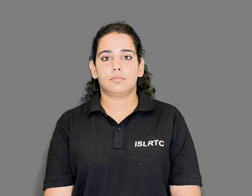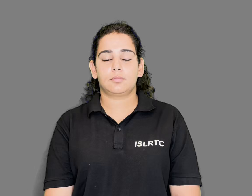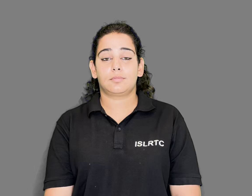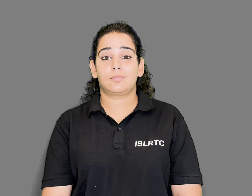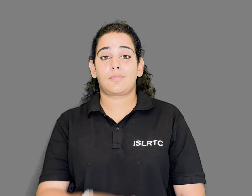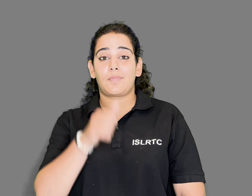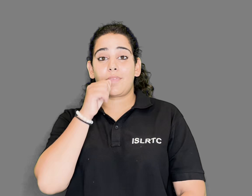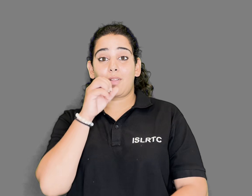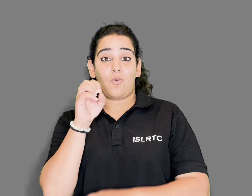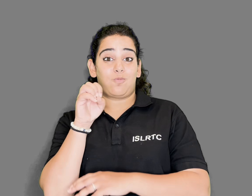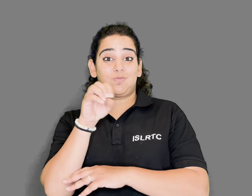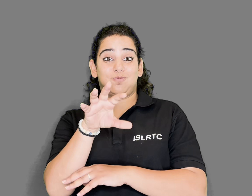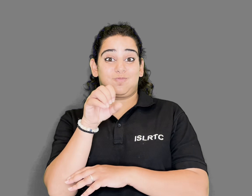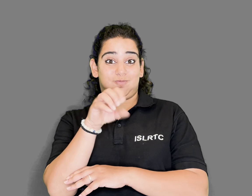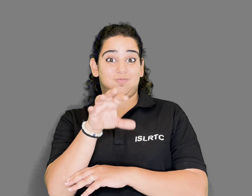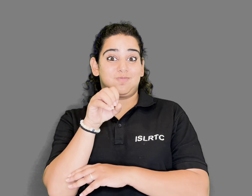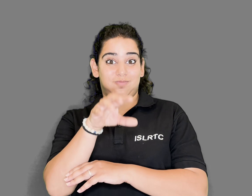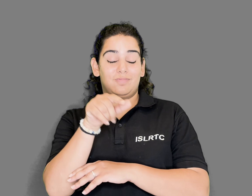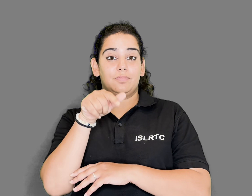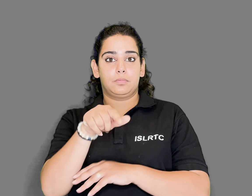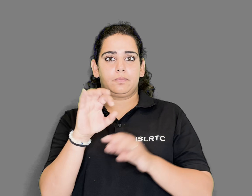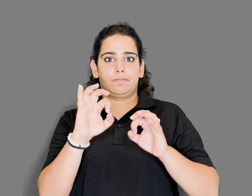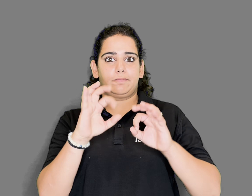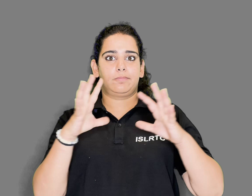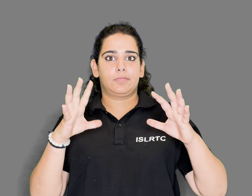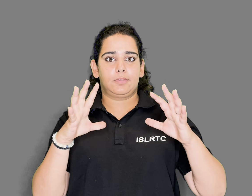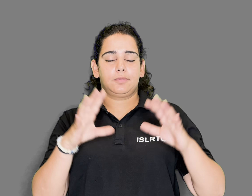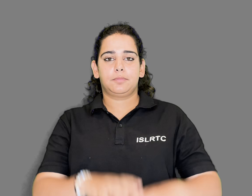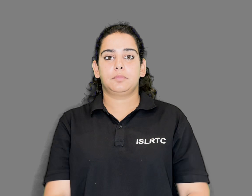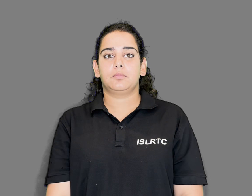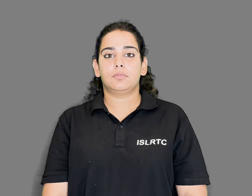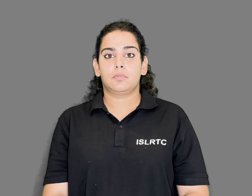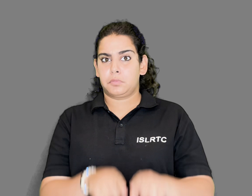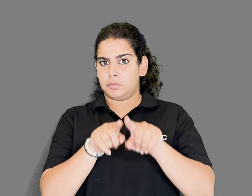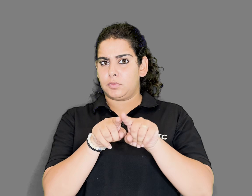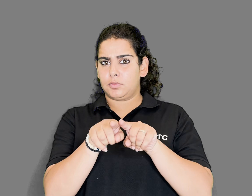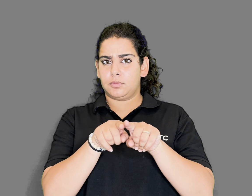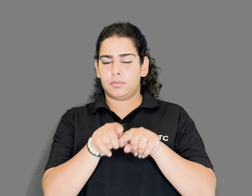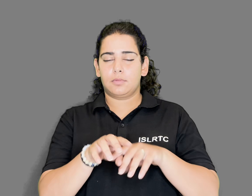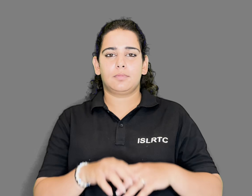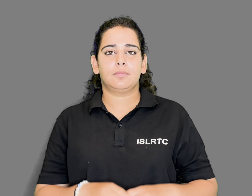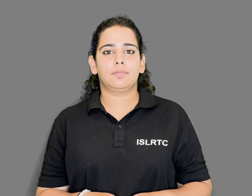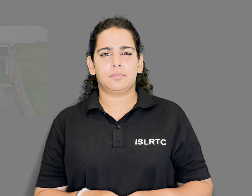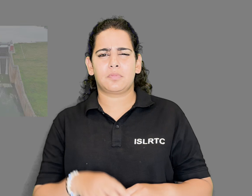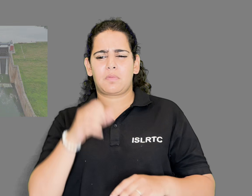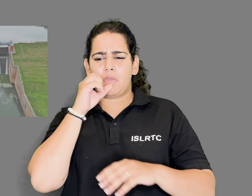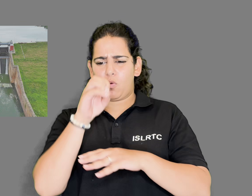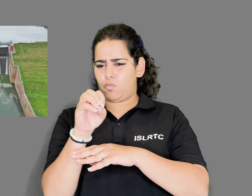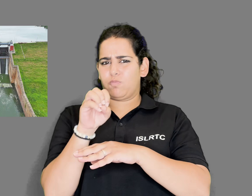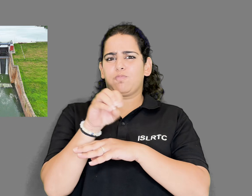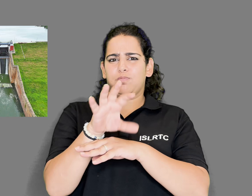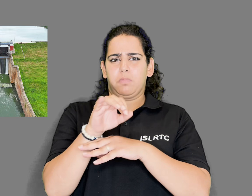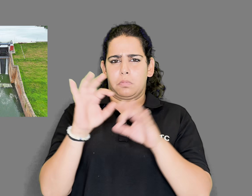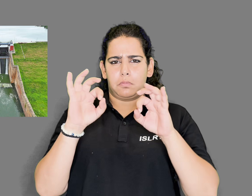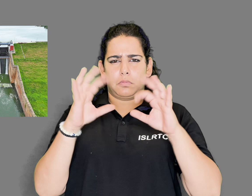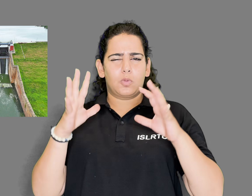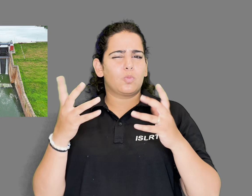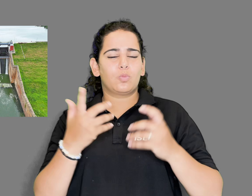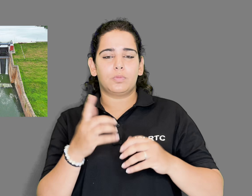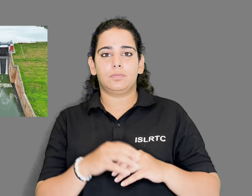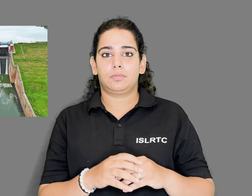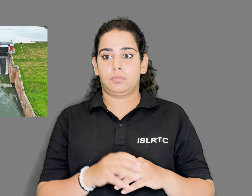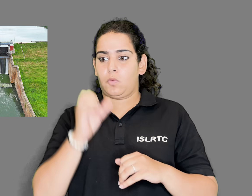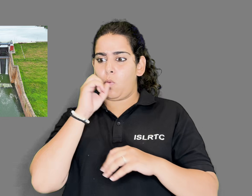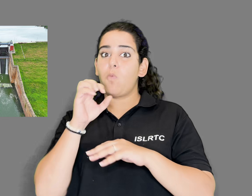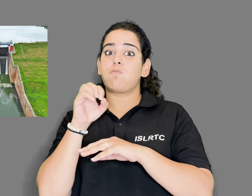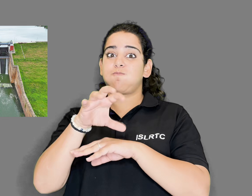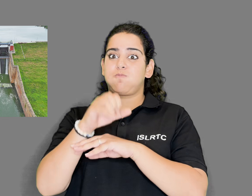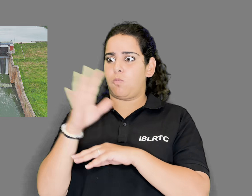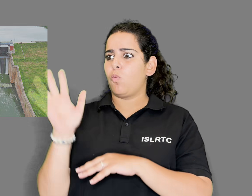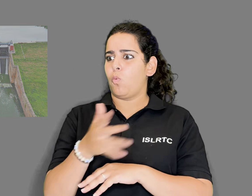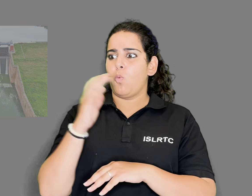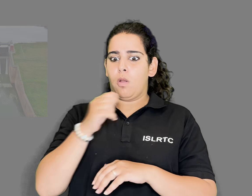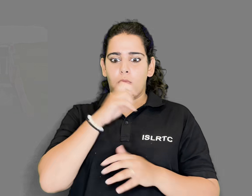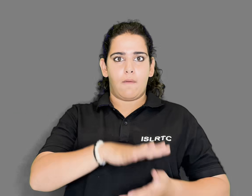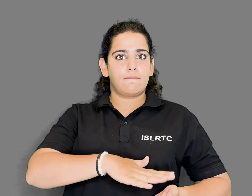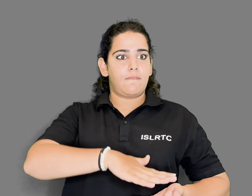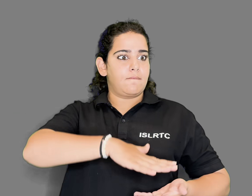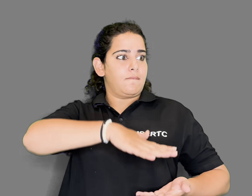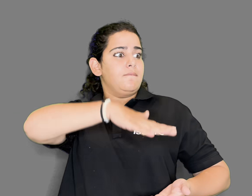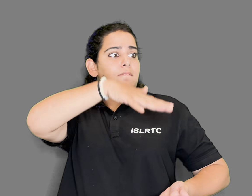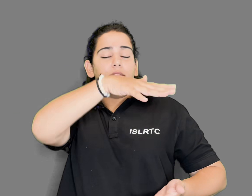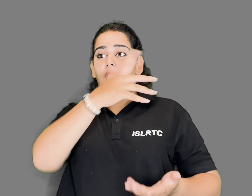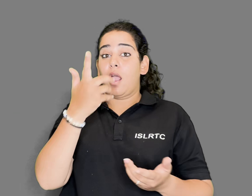Hydroelectric Dam A dam built to generate electricity from the flow of water, typically involving a reservoir and turbines